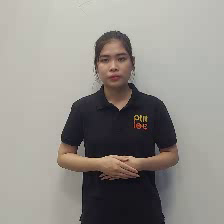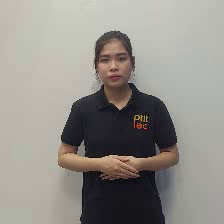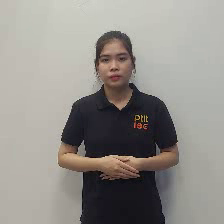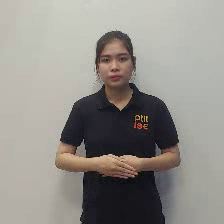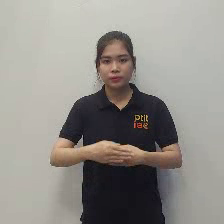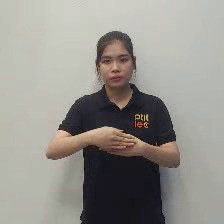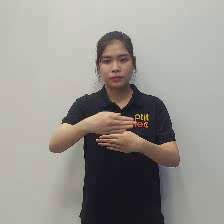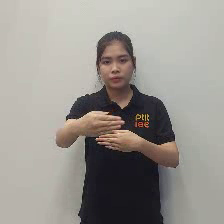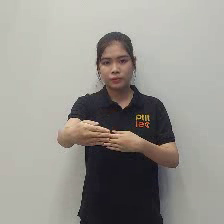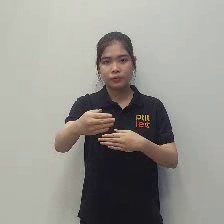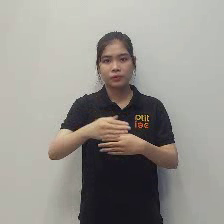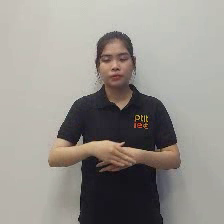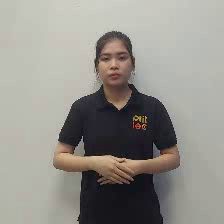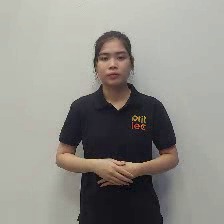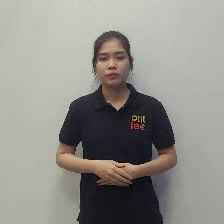Xa